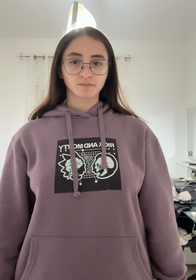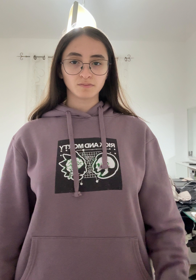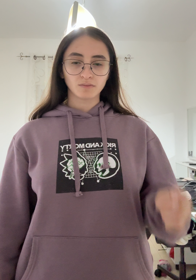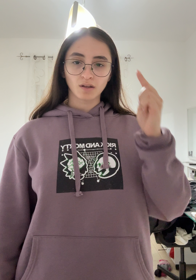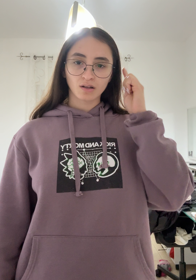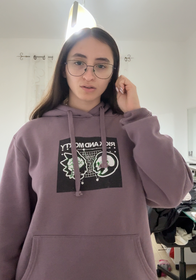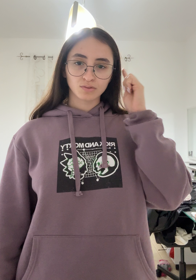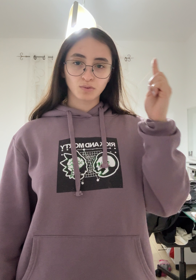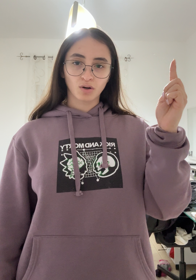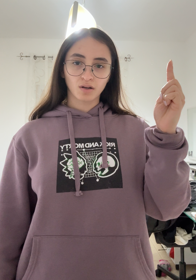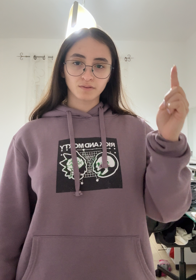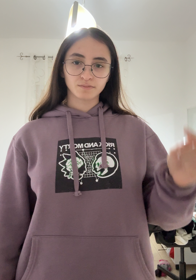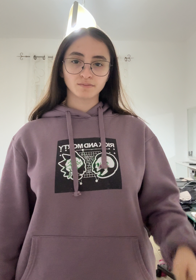לשמוע